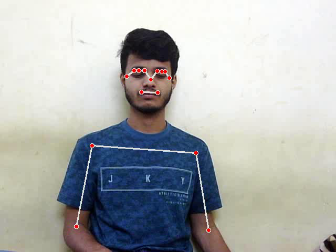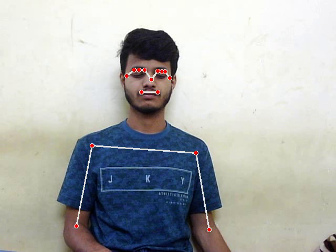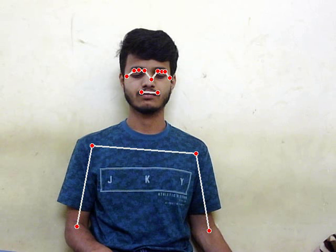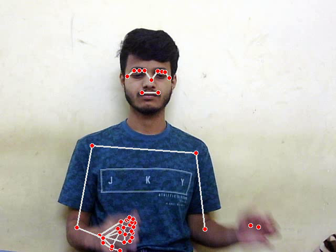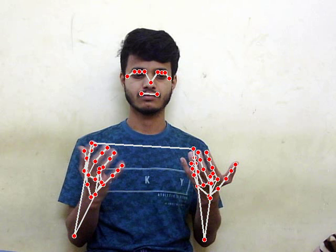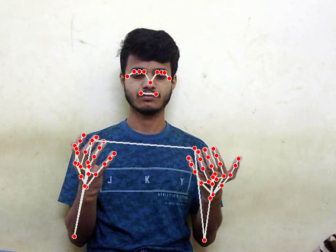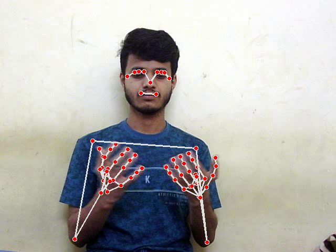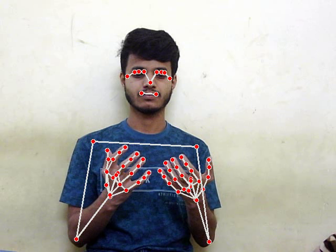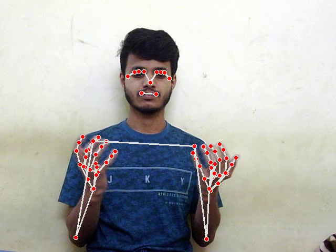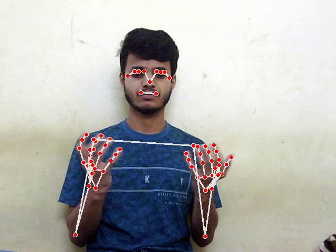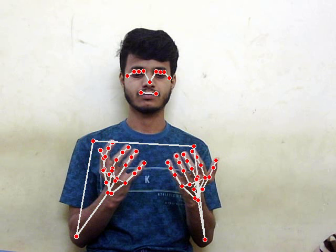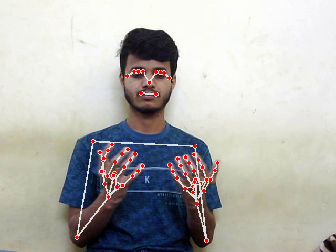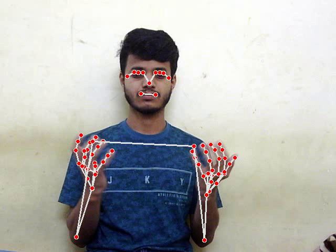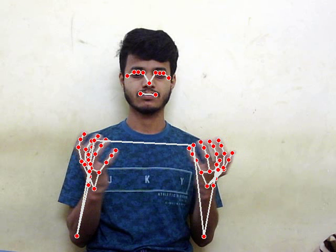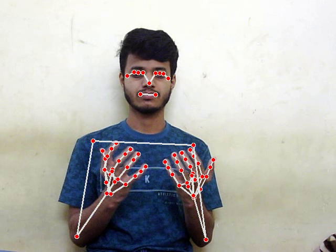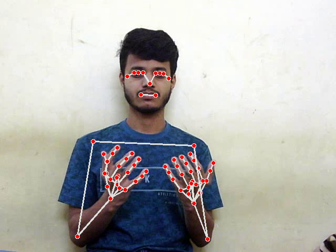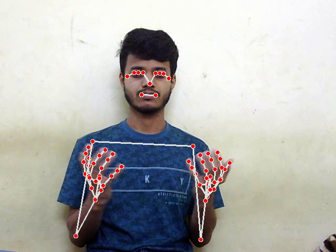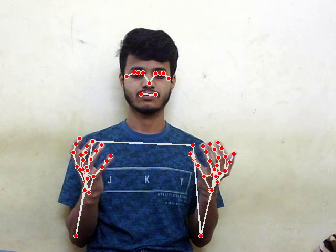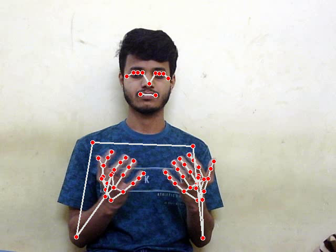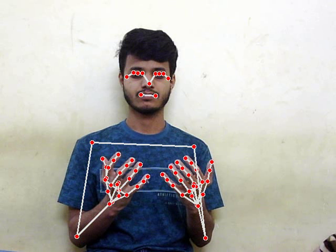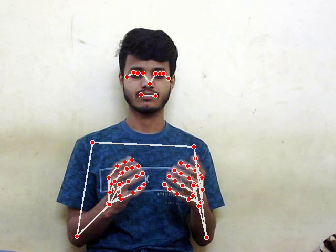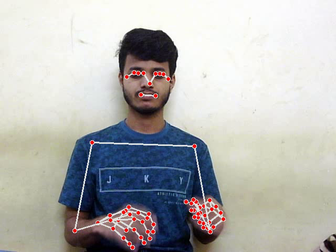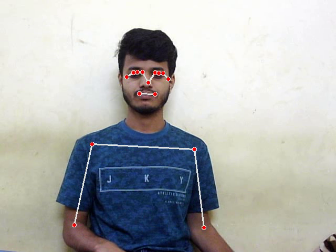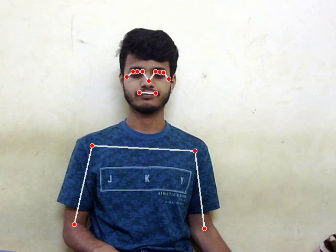what